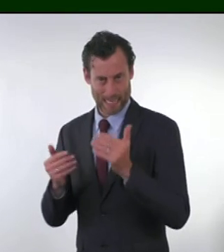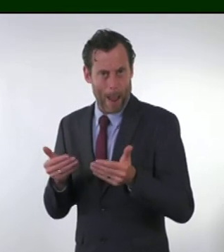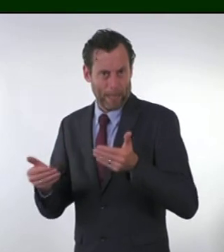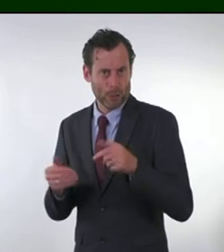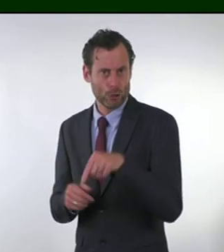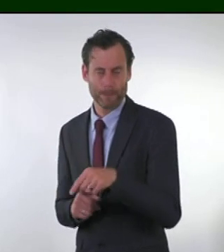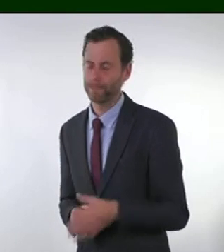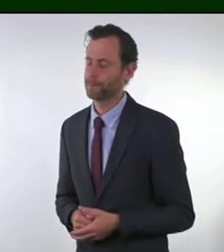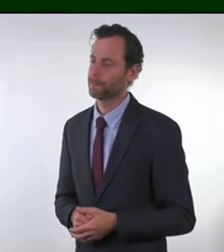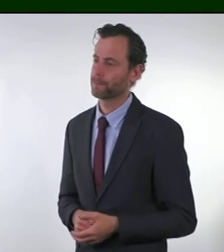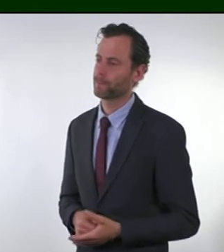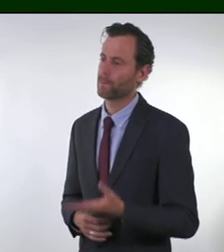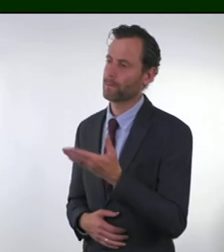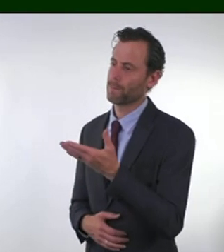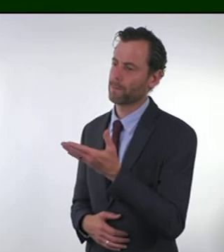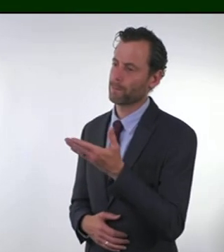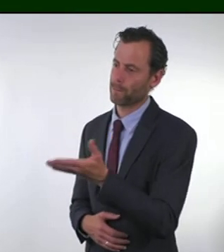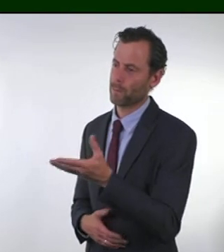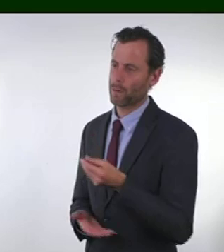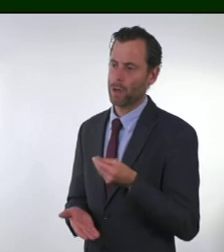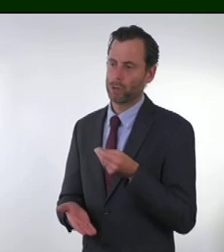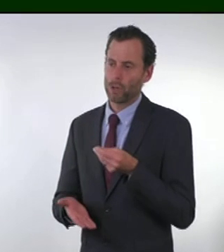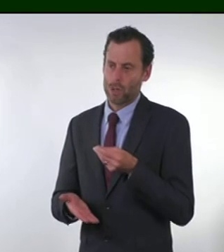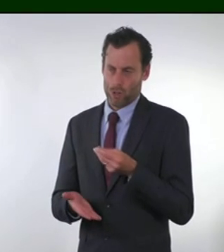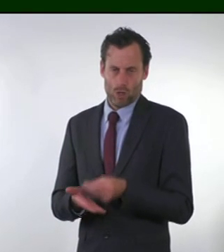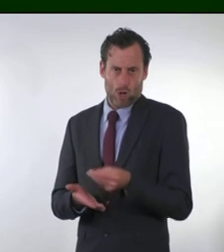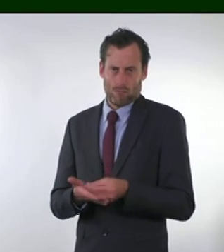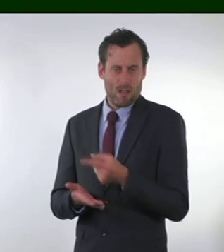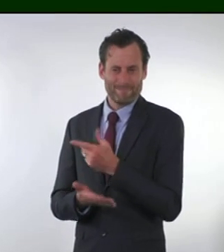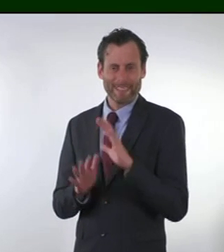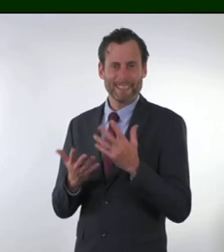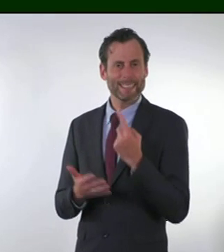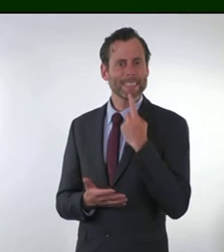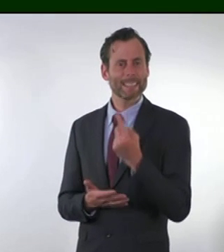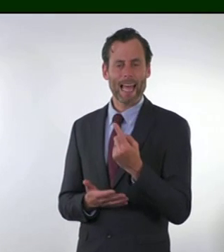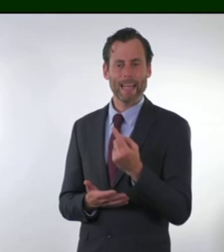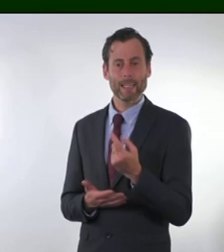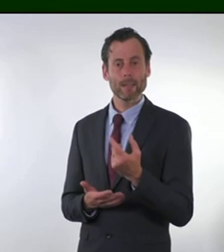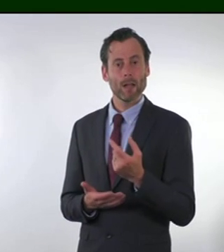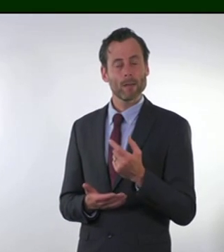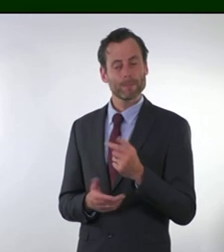The Chancellor failed today to set out sector-specific help for British manufacturers.